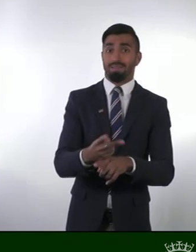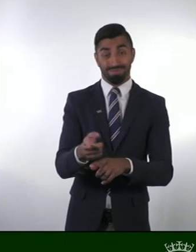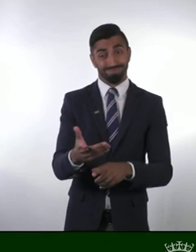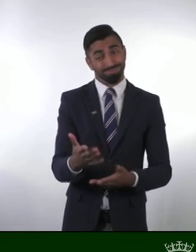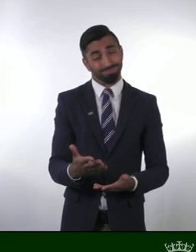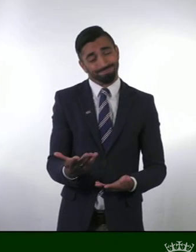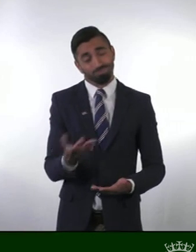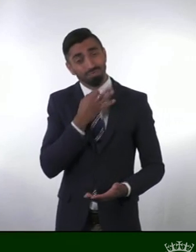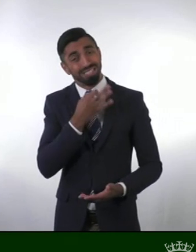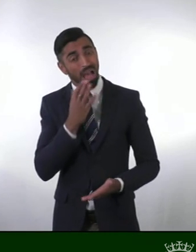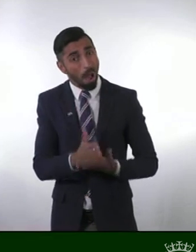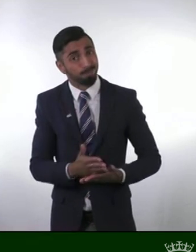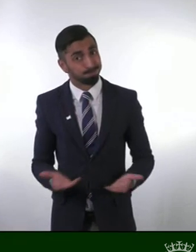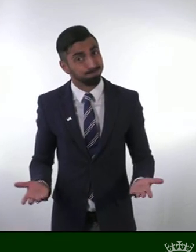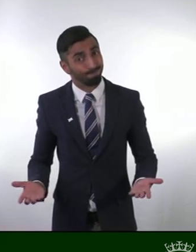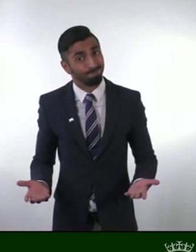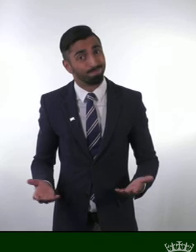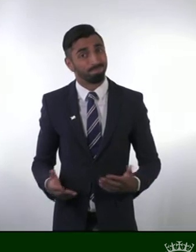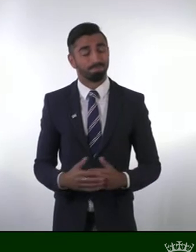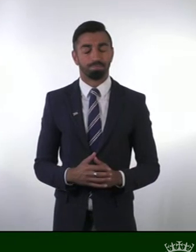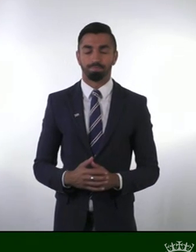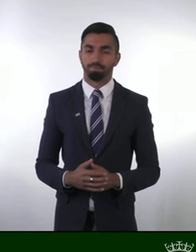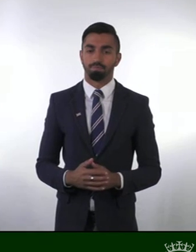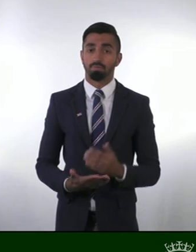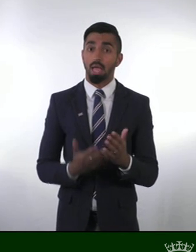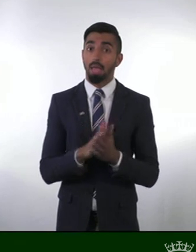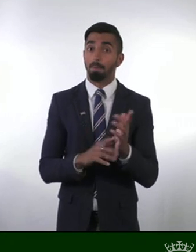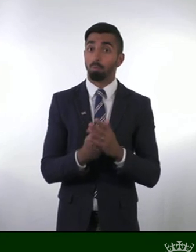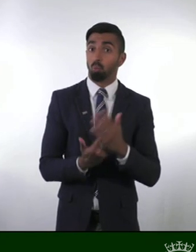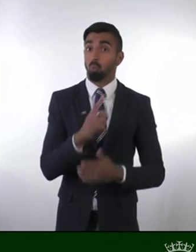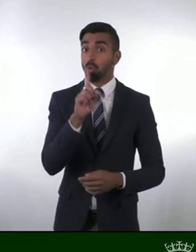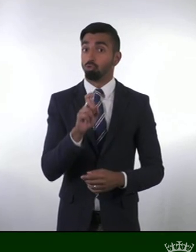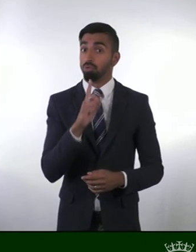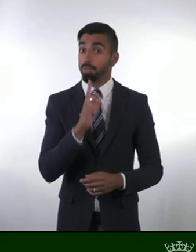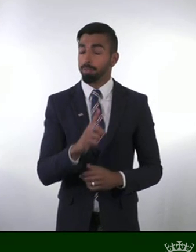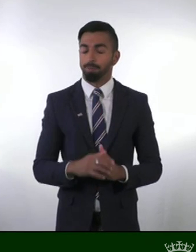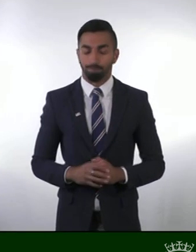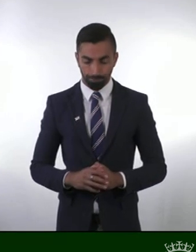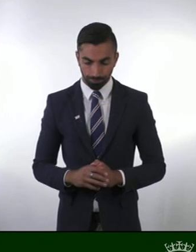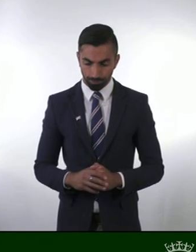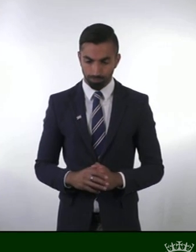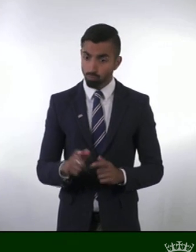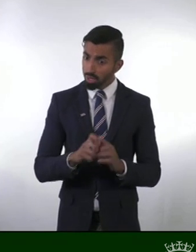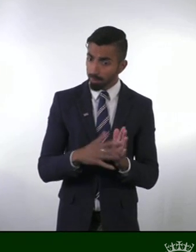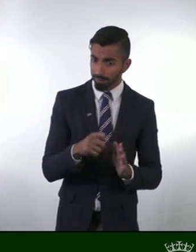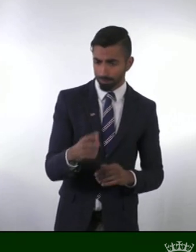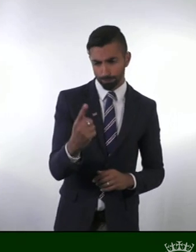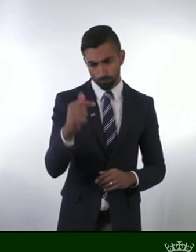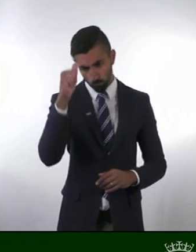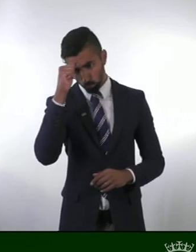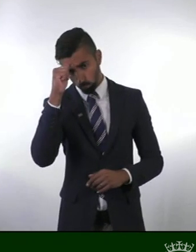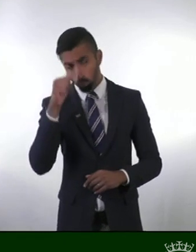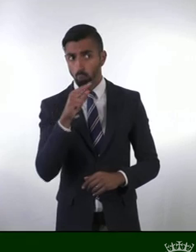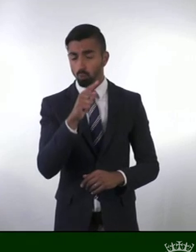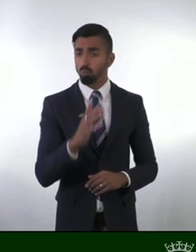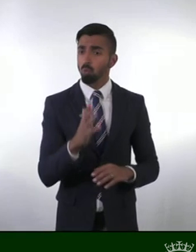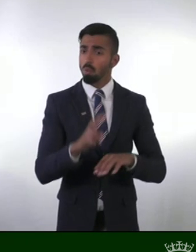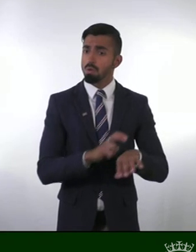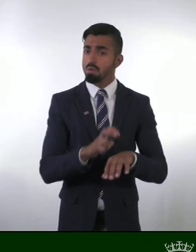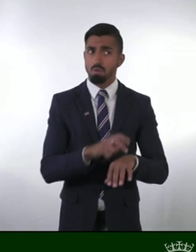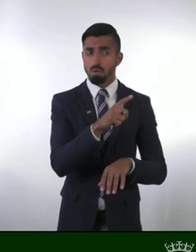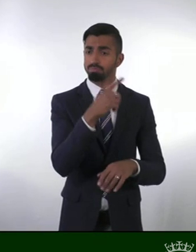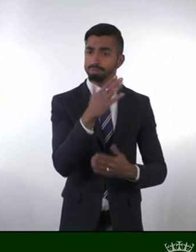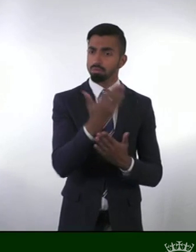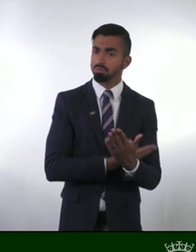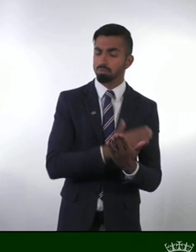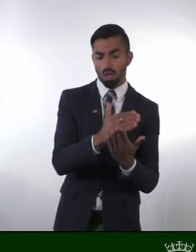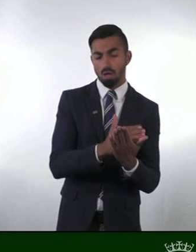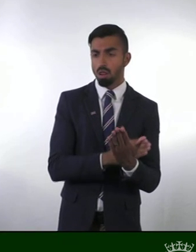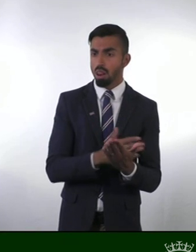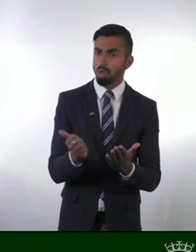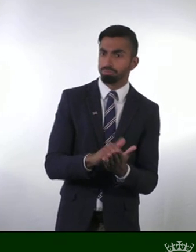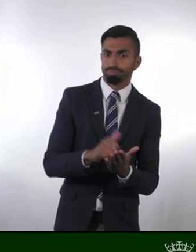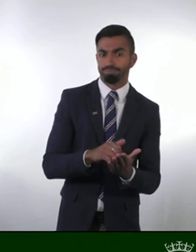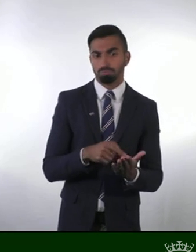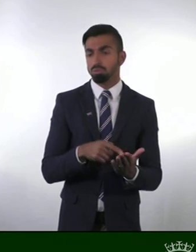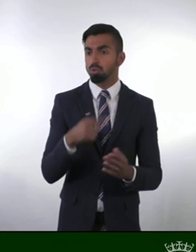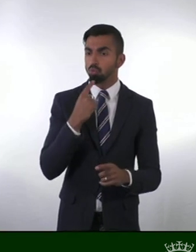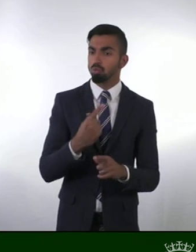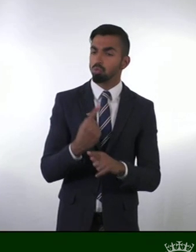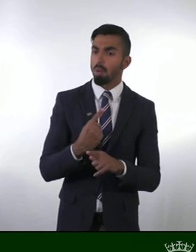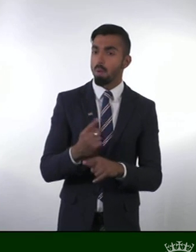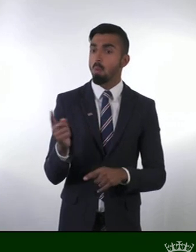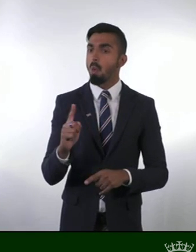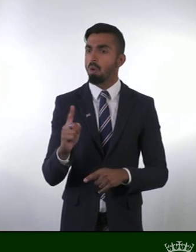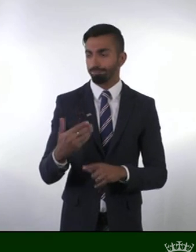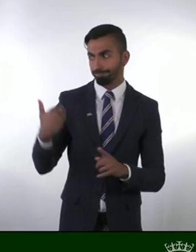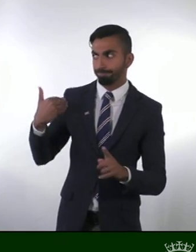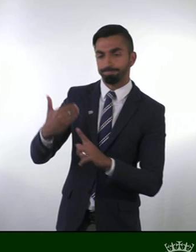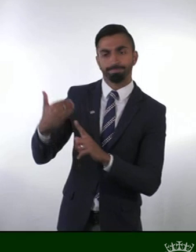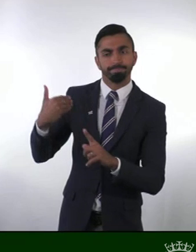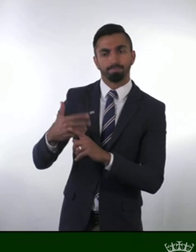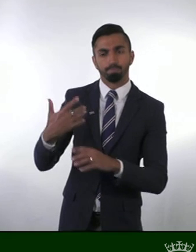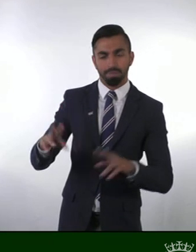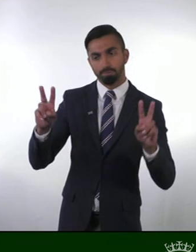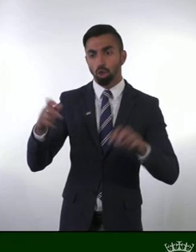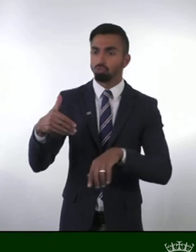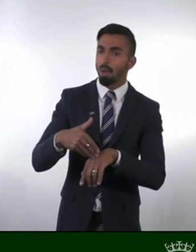Sir Jeffrey M. Donaldson The Prime Minister will be aware that the Secretary of State for Northern Ireland has today published the guidelines for the special payment scheme for severely injured victims linked to the troubles in Northern Ireland.